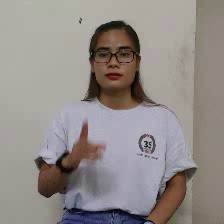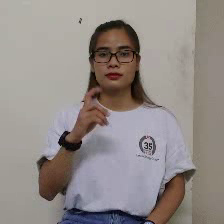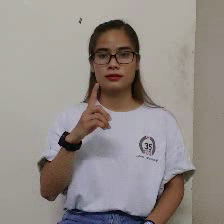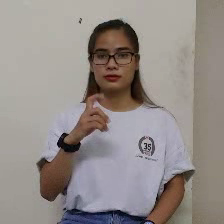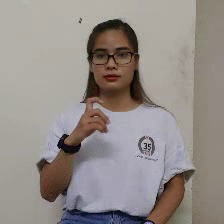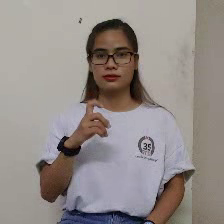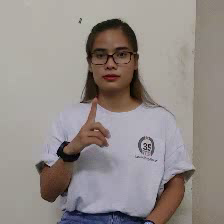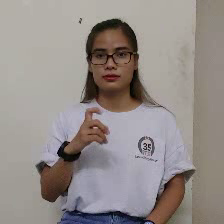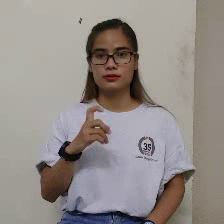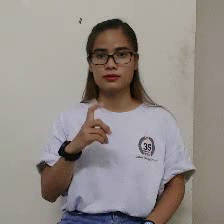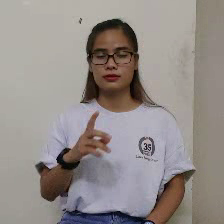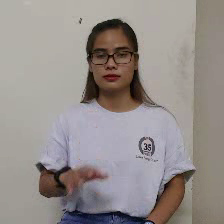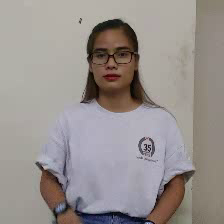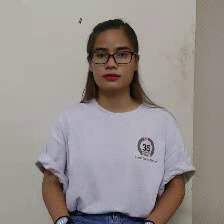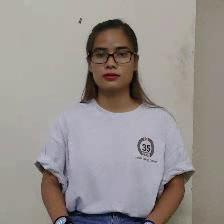Đâu